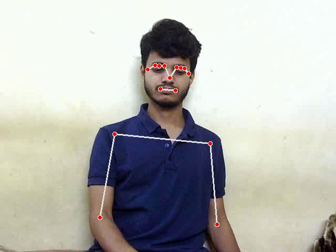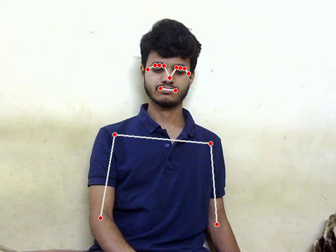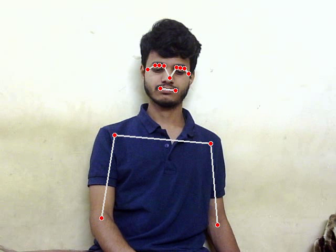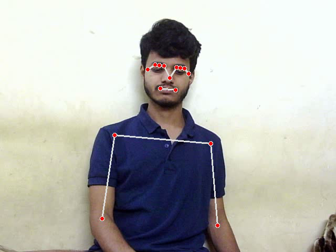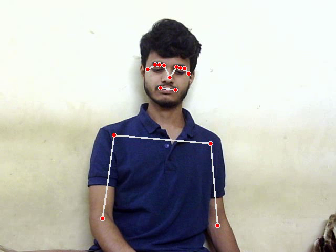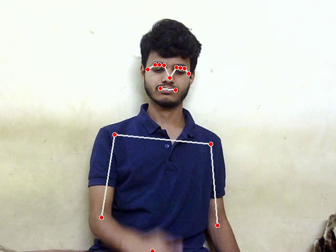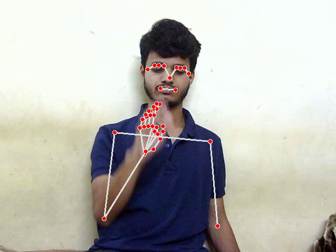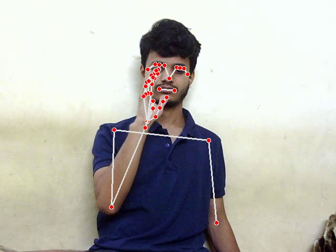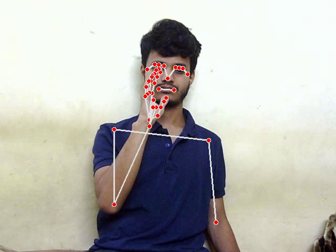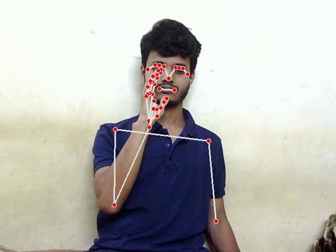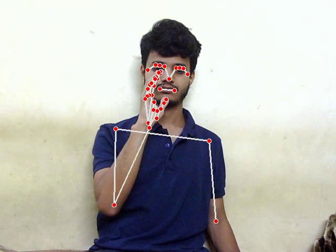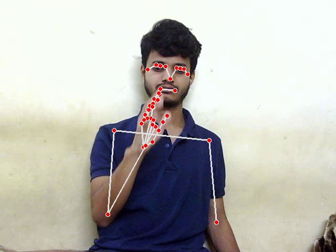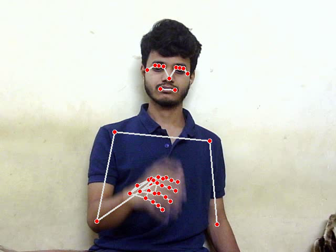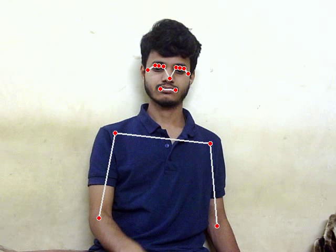mother